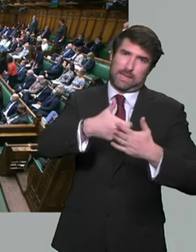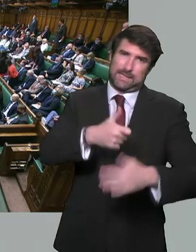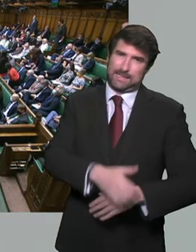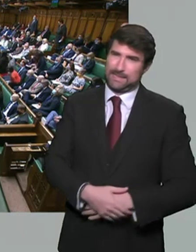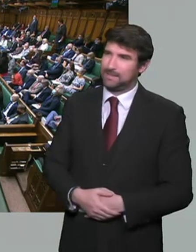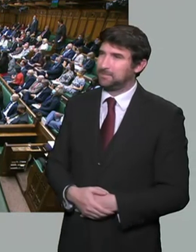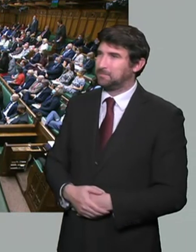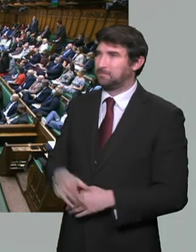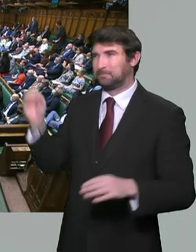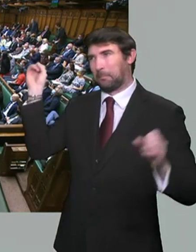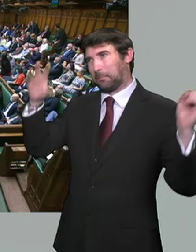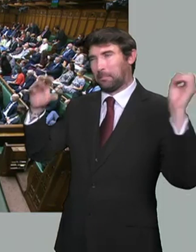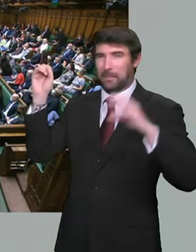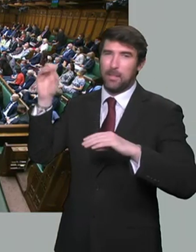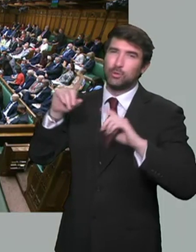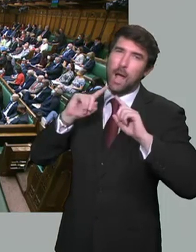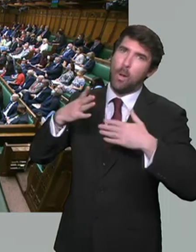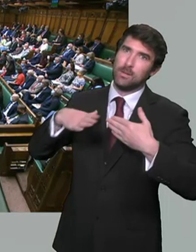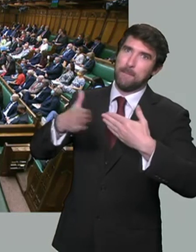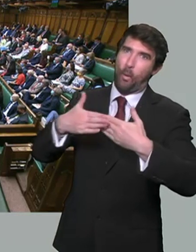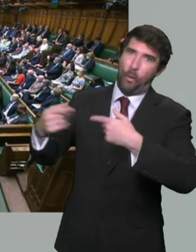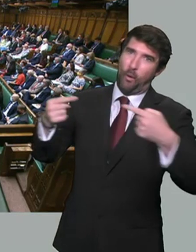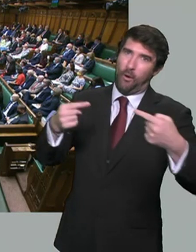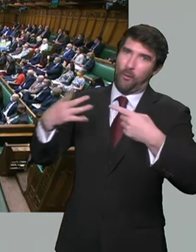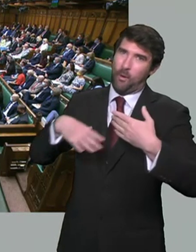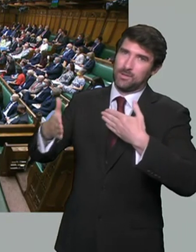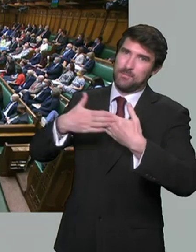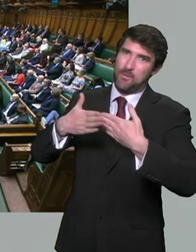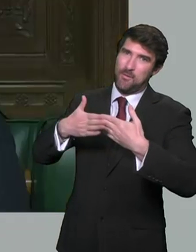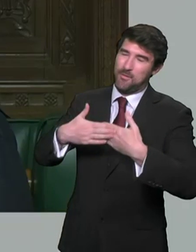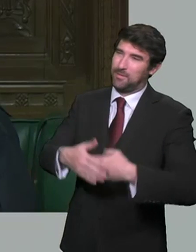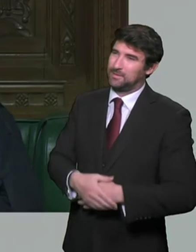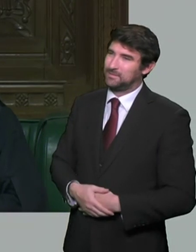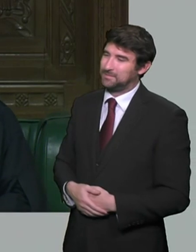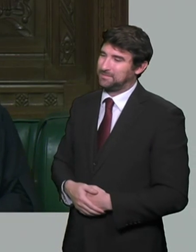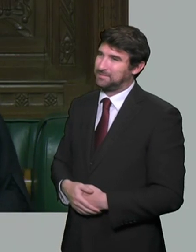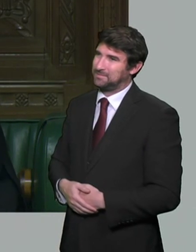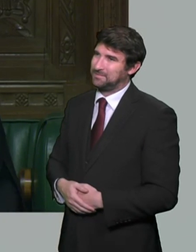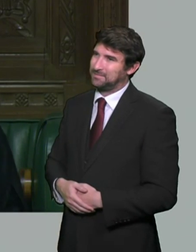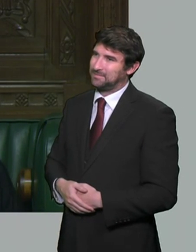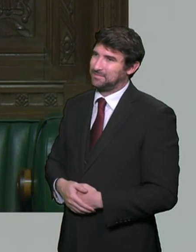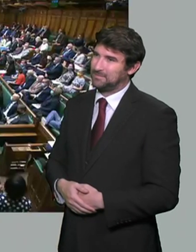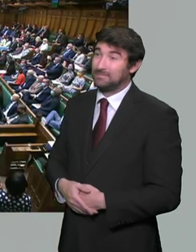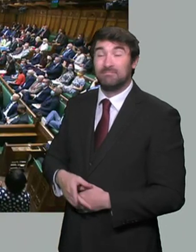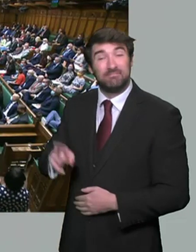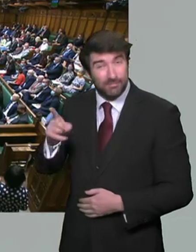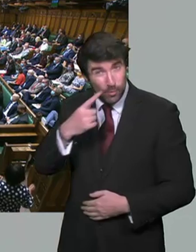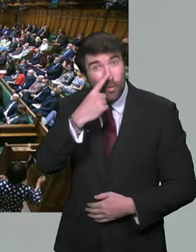This is the Government who take the tough decisions to take this country forward.